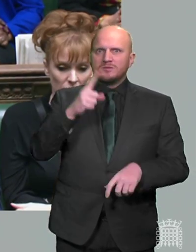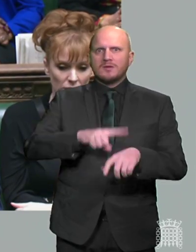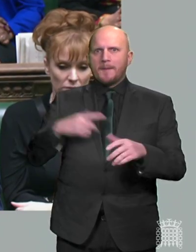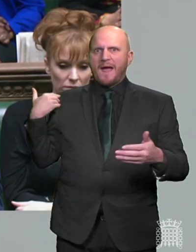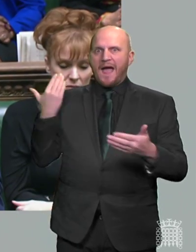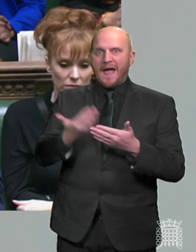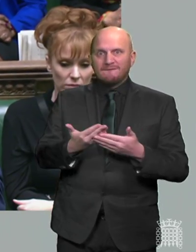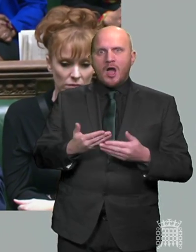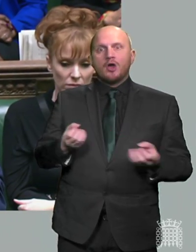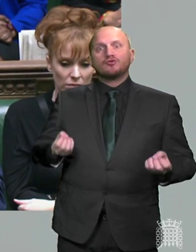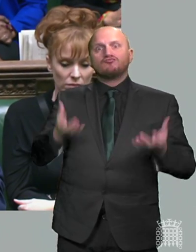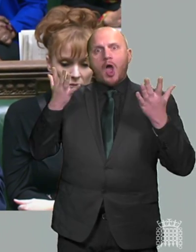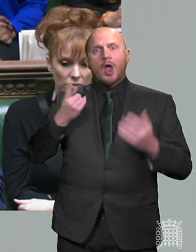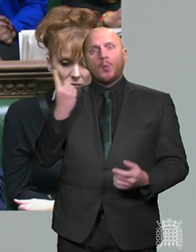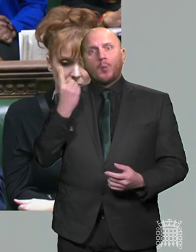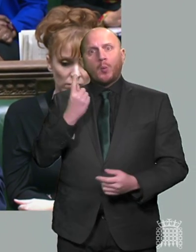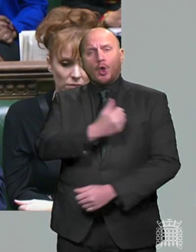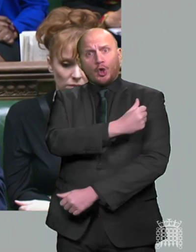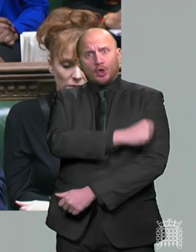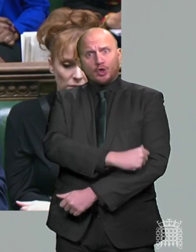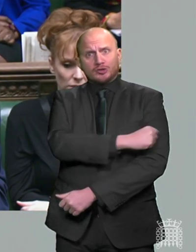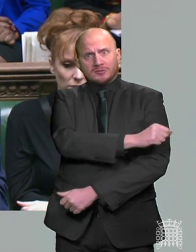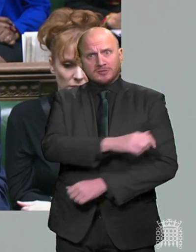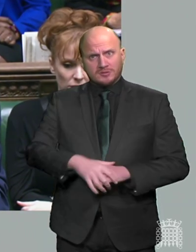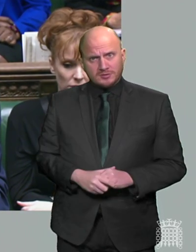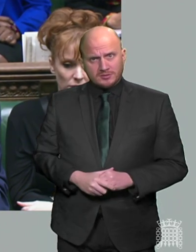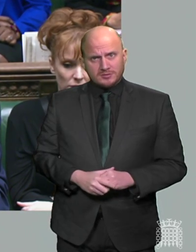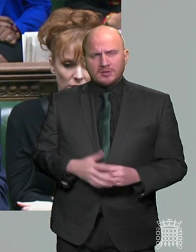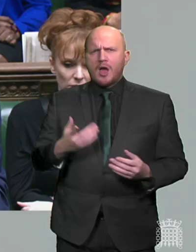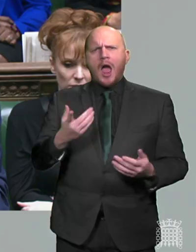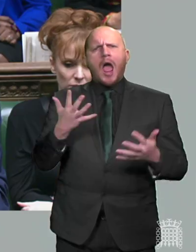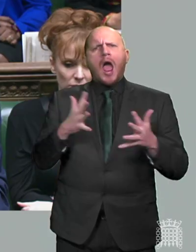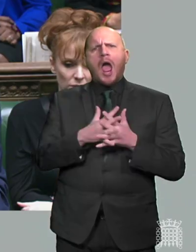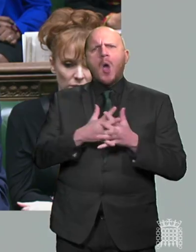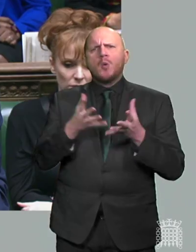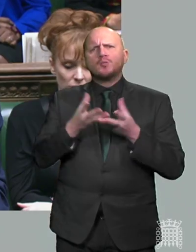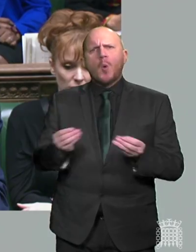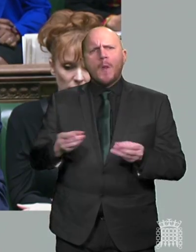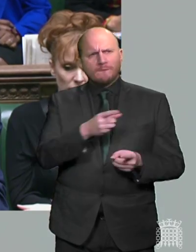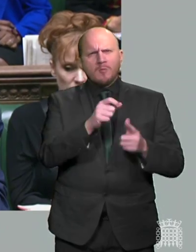All the Prime Minister has to do to stop that is to open the door and discuss pay with them.